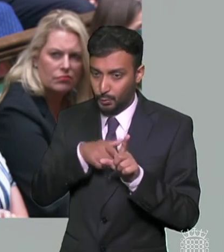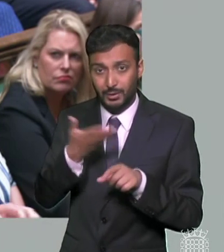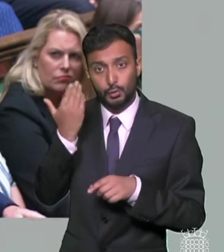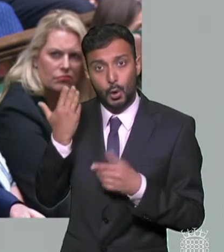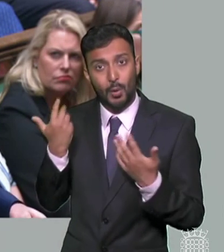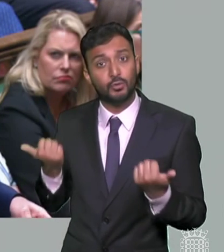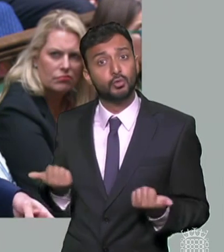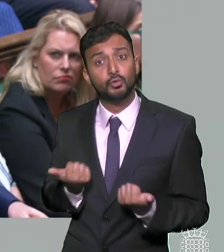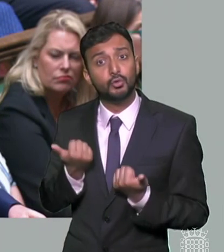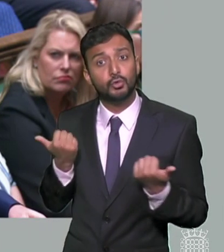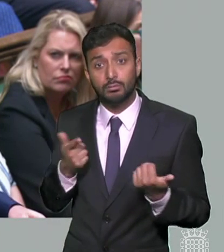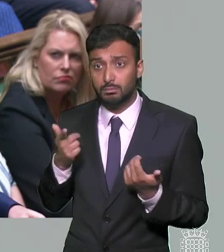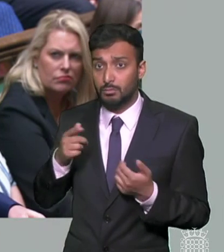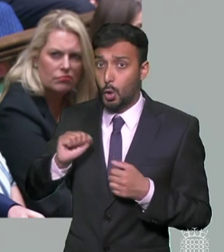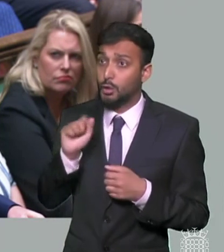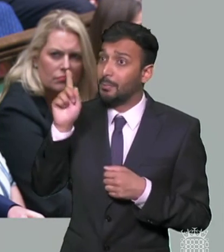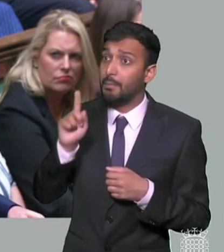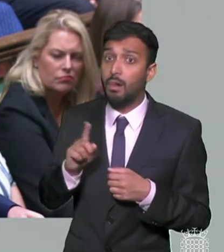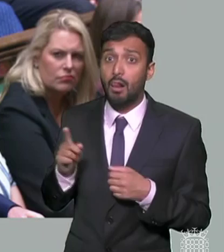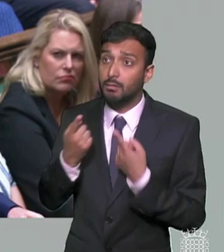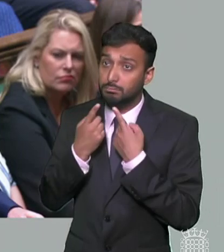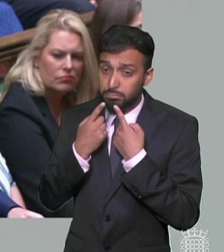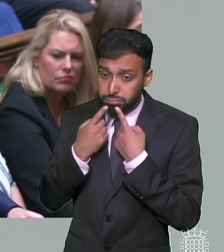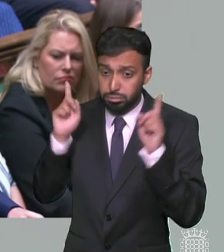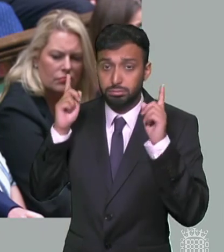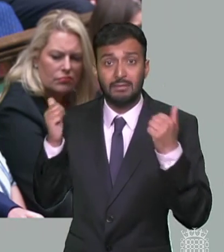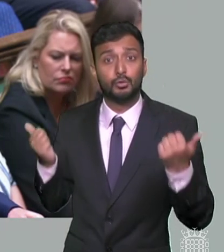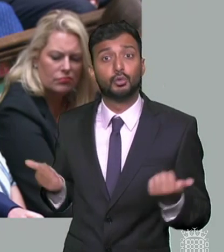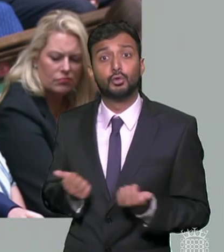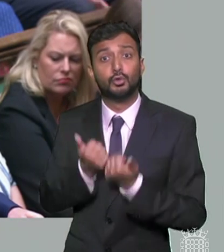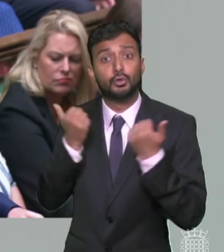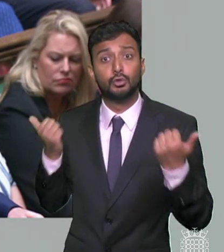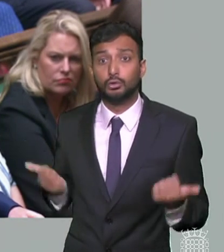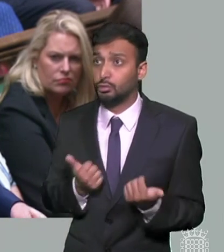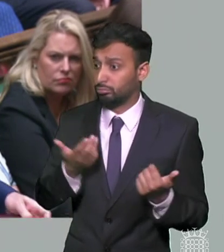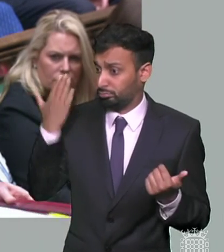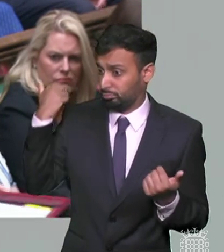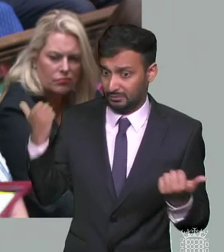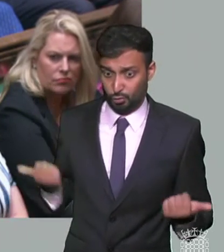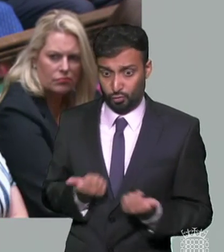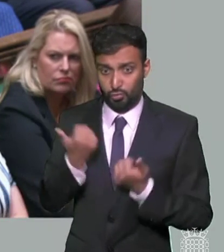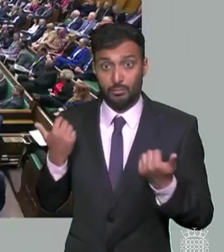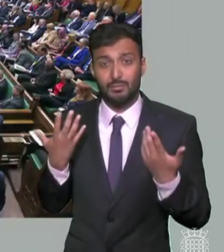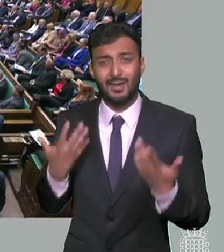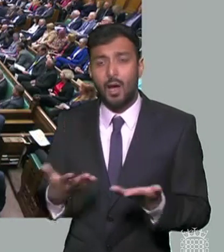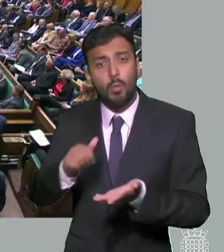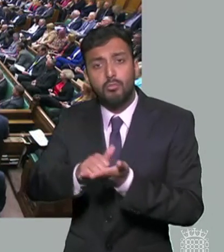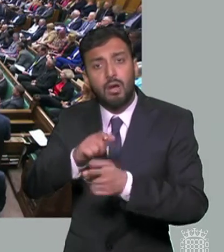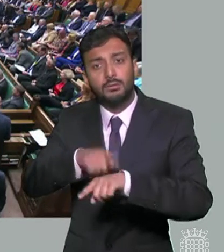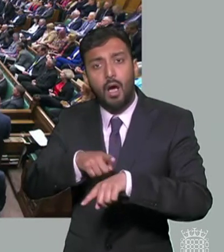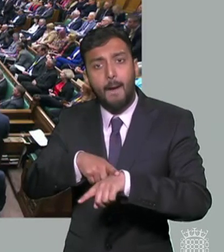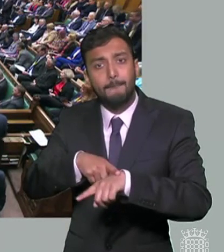The people of Scotland have spoken, and we think it is not the right time to be relitigating that issue.